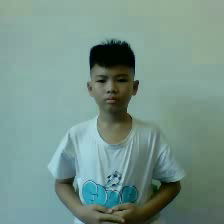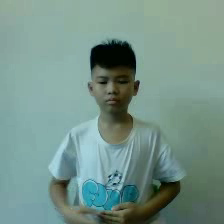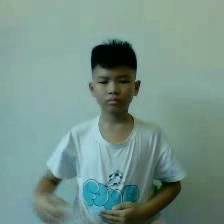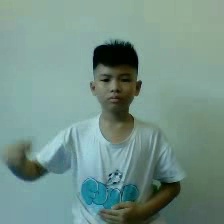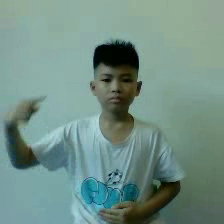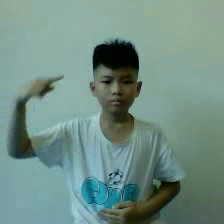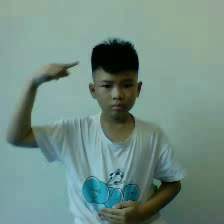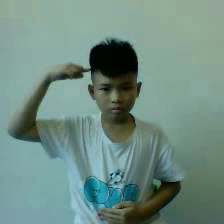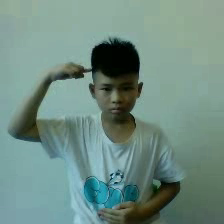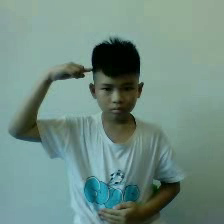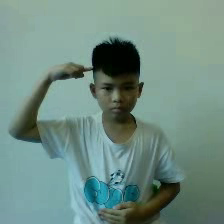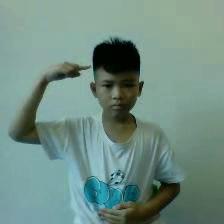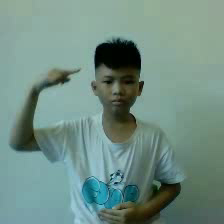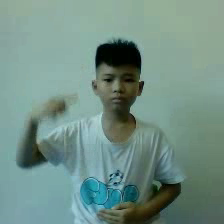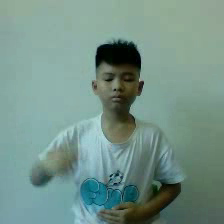Đầu